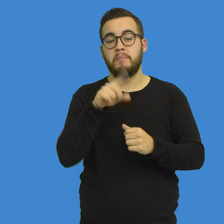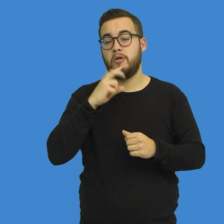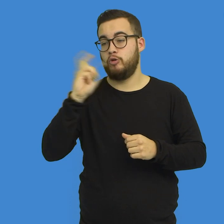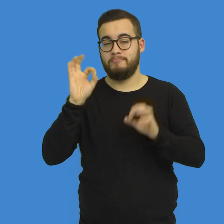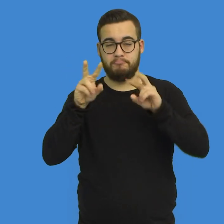otro